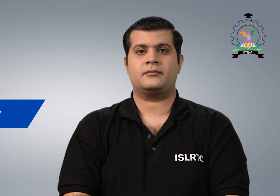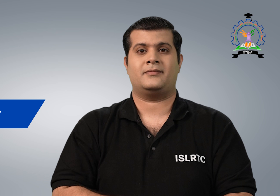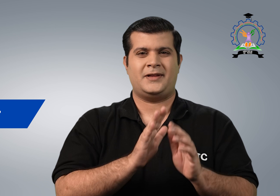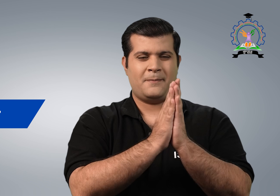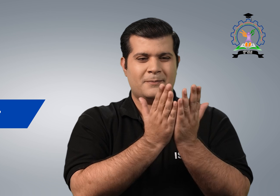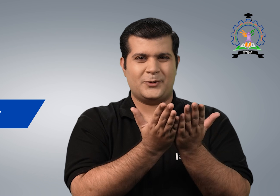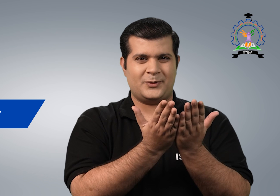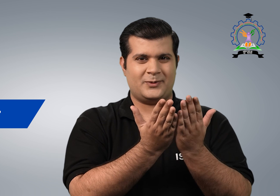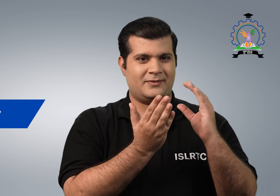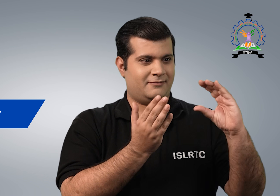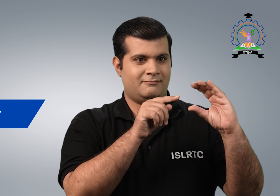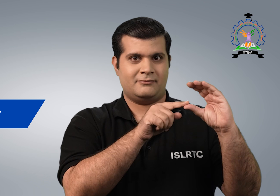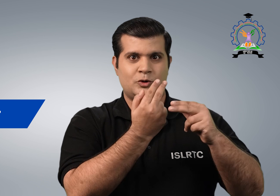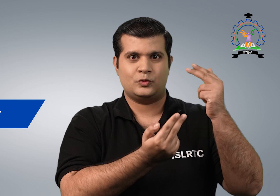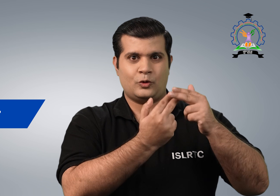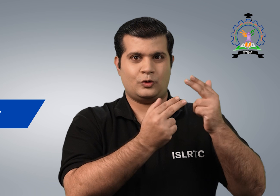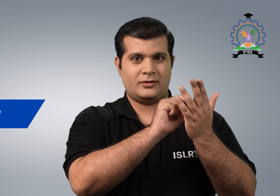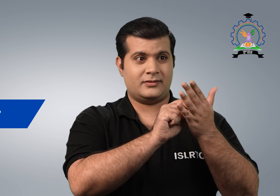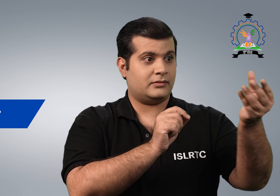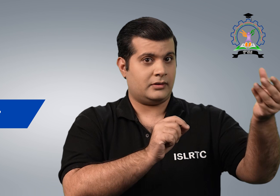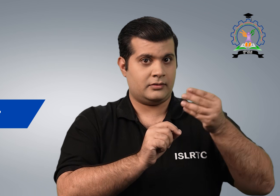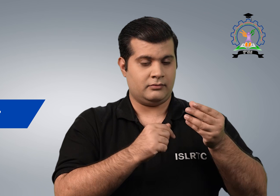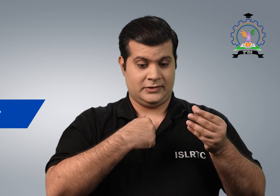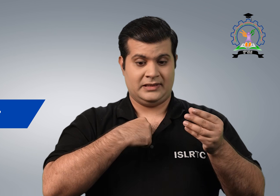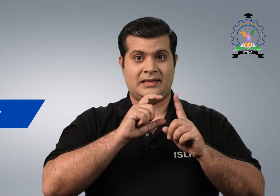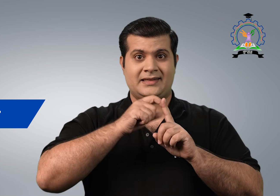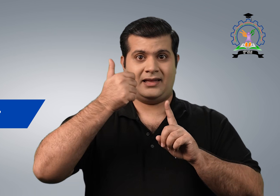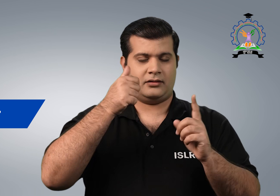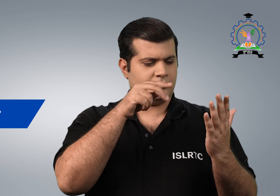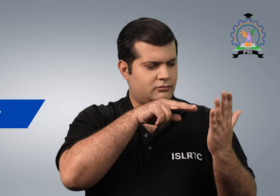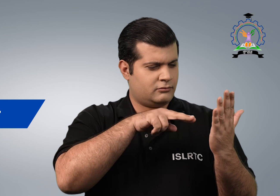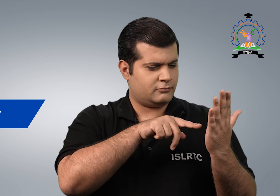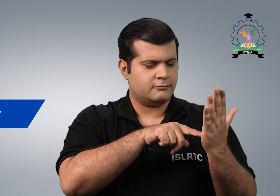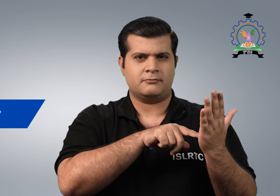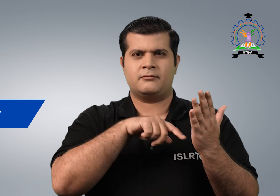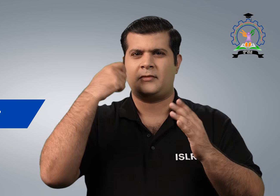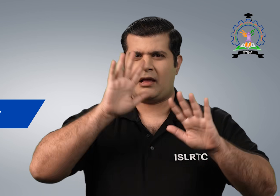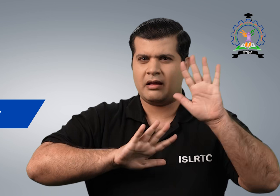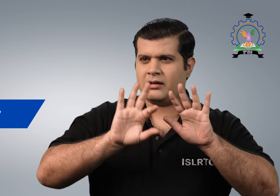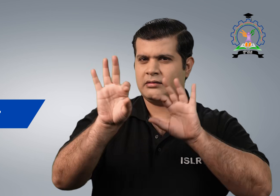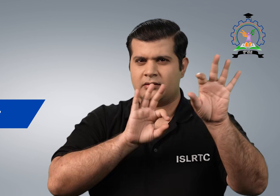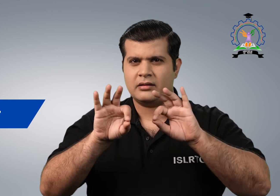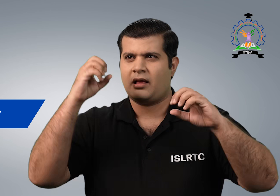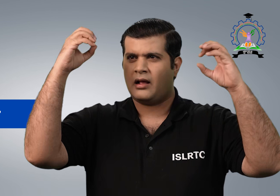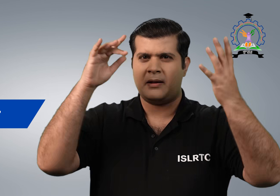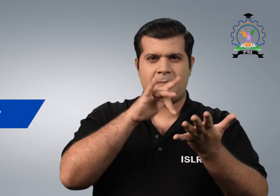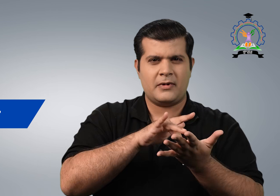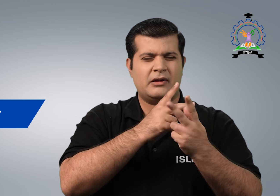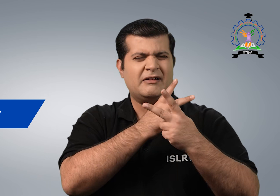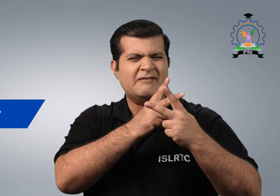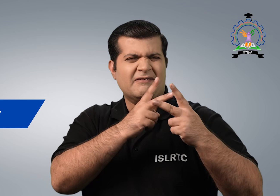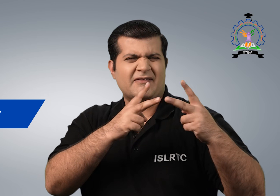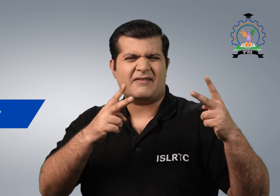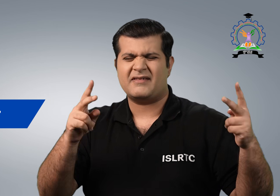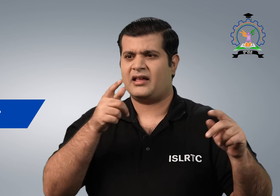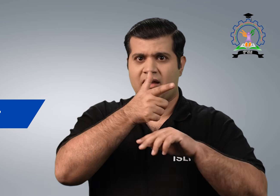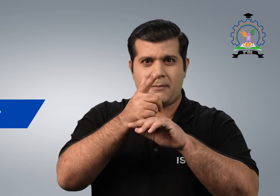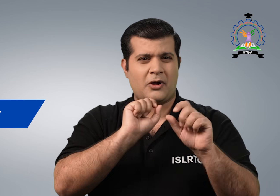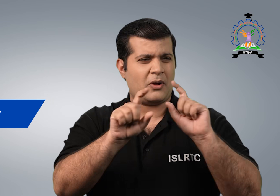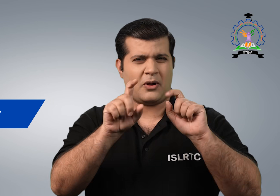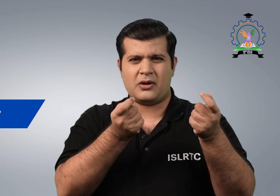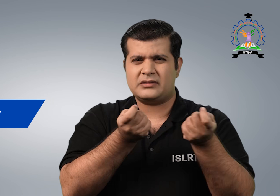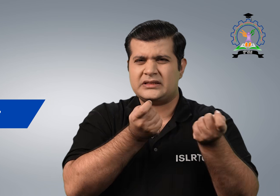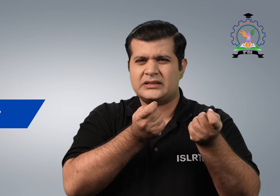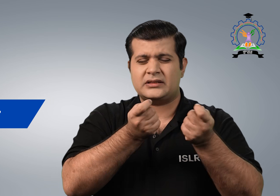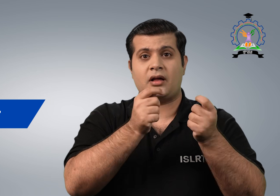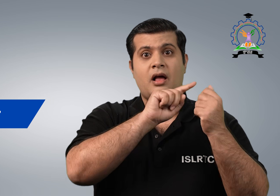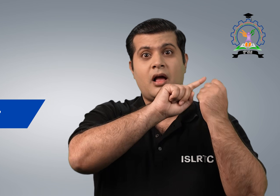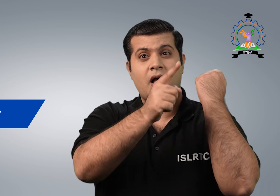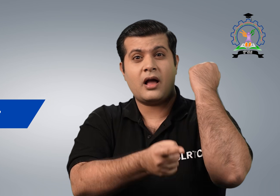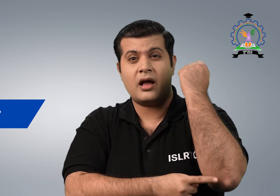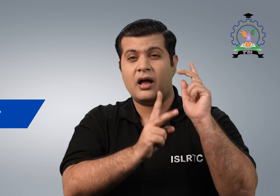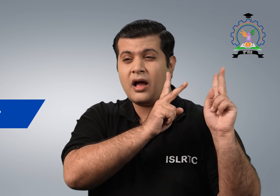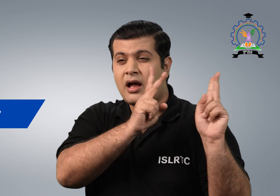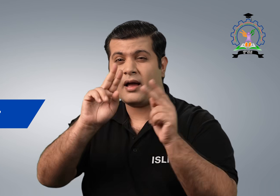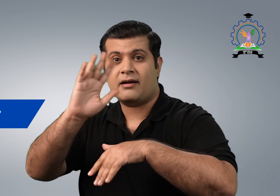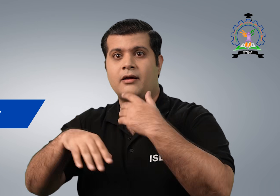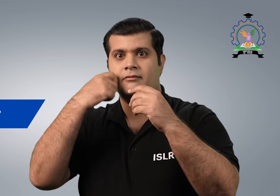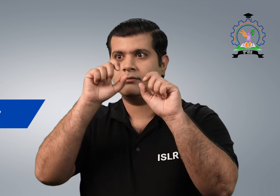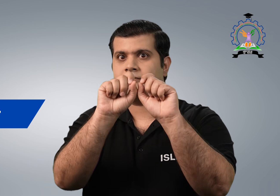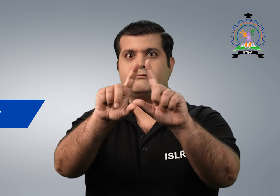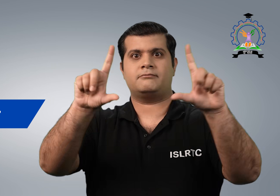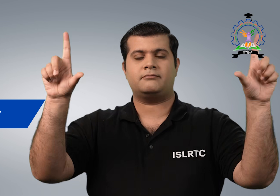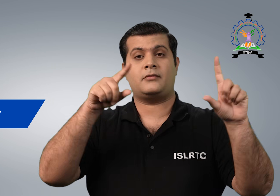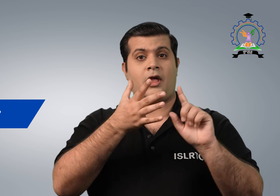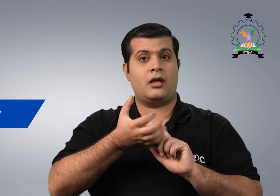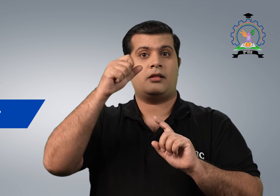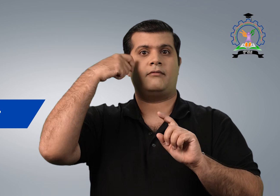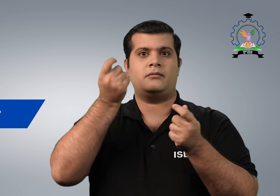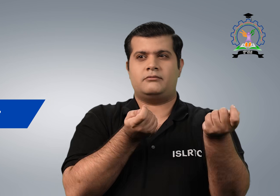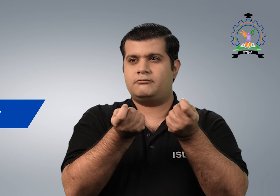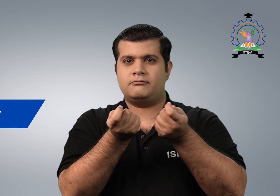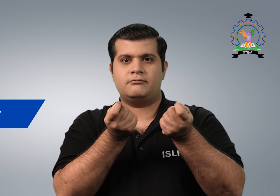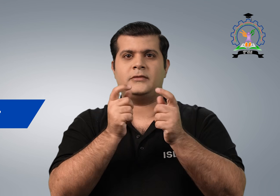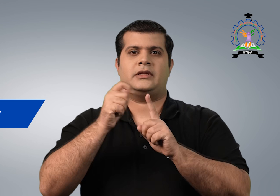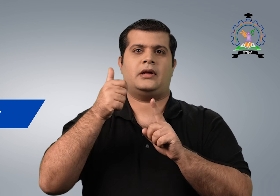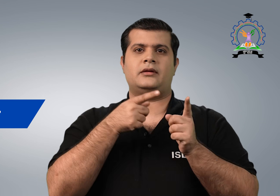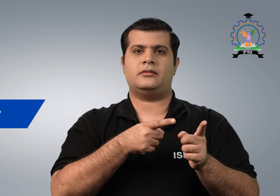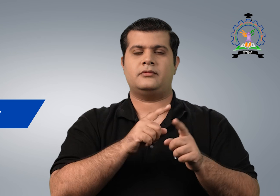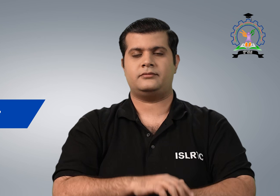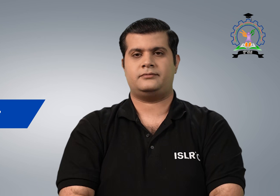Film Director is a person responsible for bringing the script to life, choosing the cast, setting the lighting, deciding on camera angles, editing and everything else until the film is released. Film Director handles the entire process.